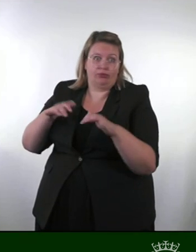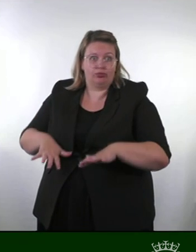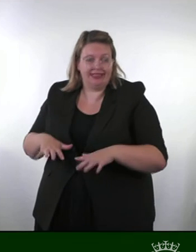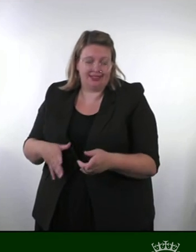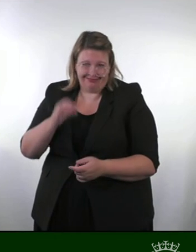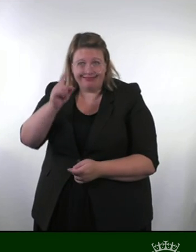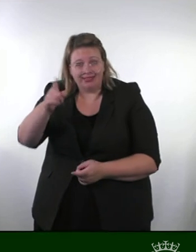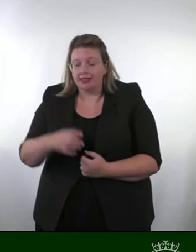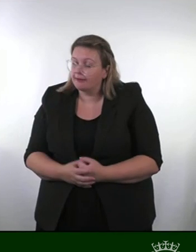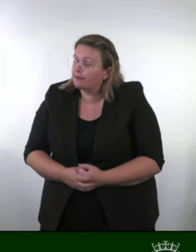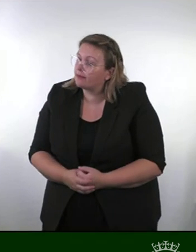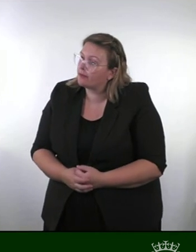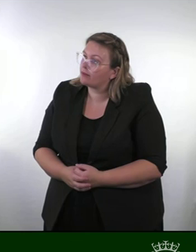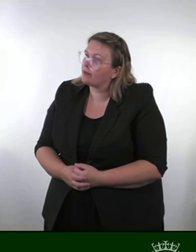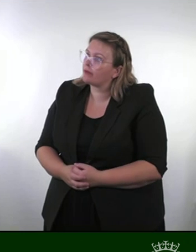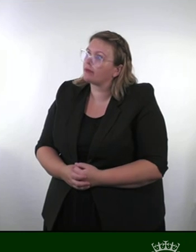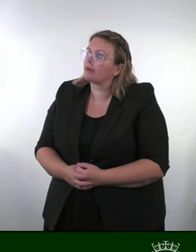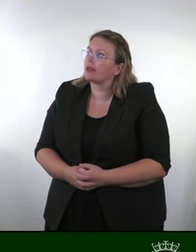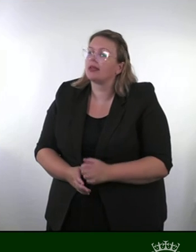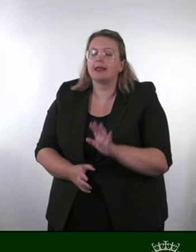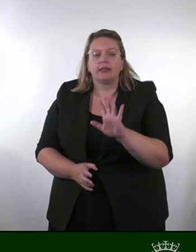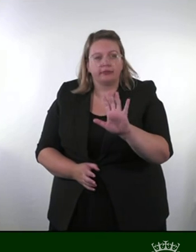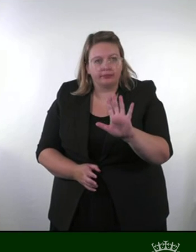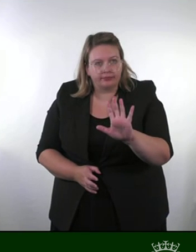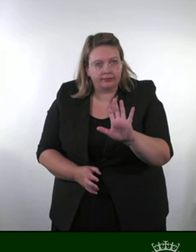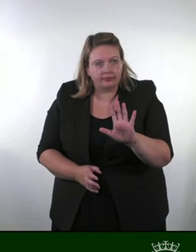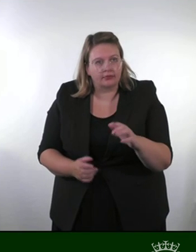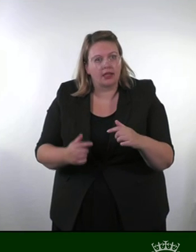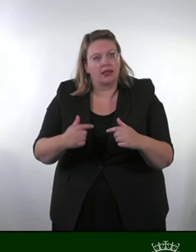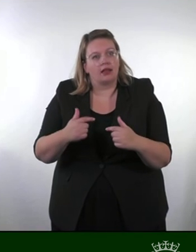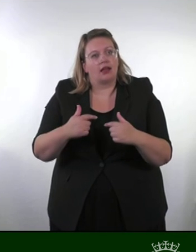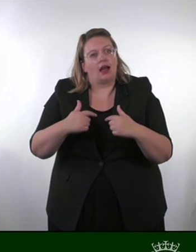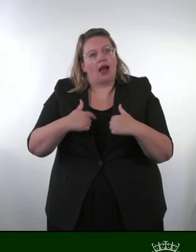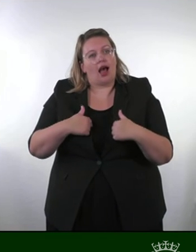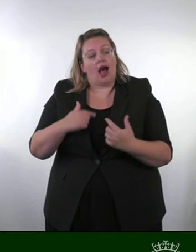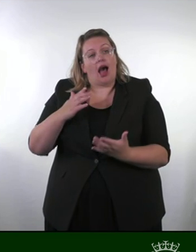I am sure that the leader of the SNP would like to withdraw that last comment about being a liar.